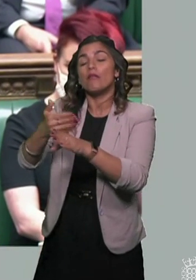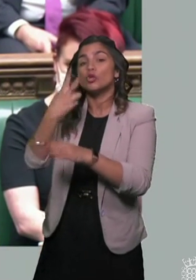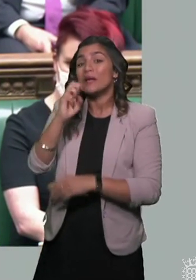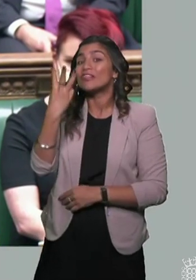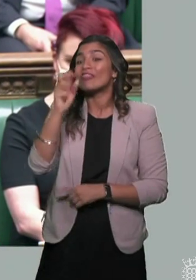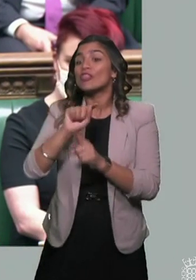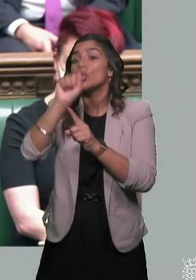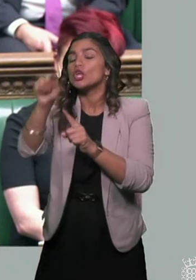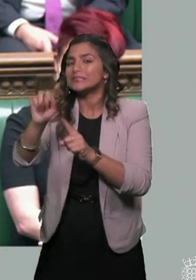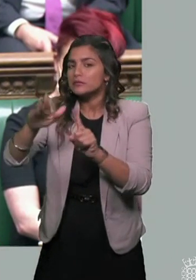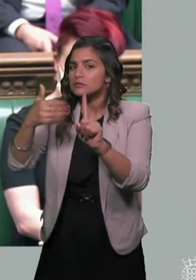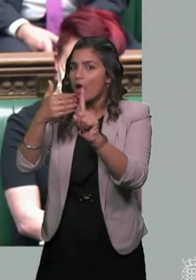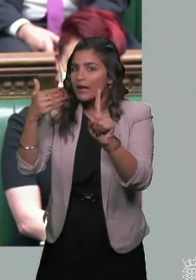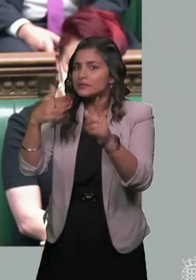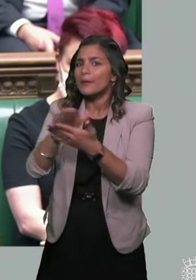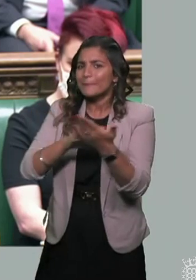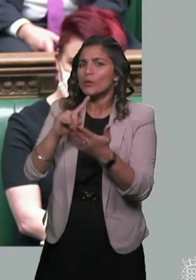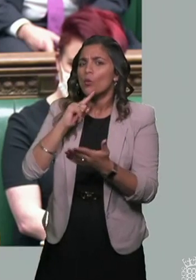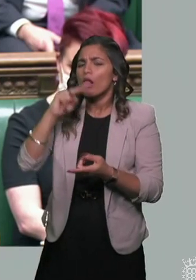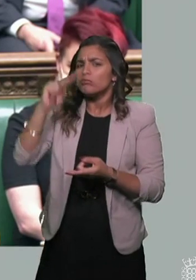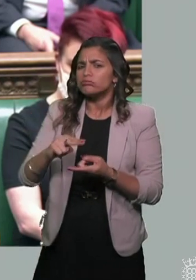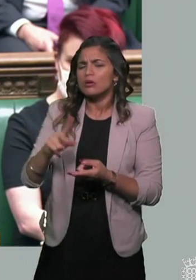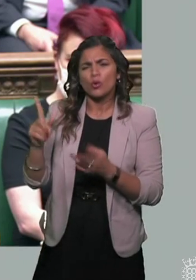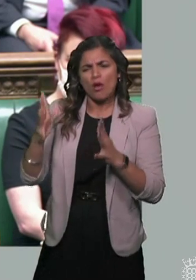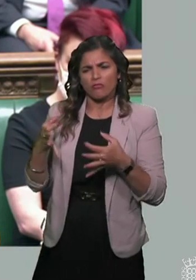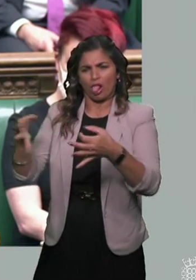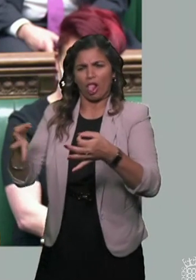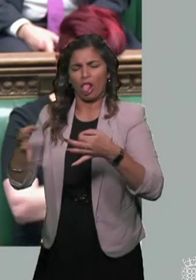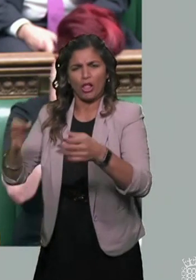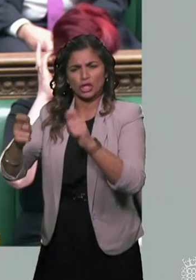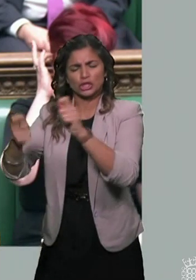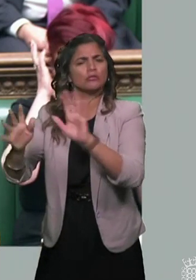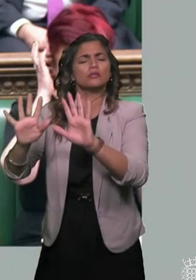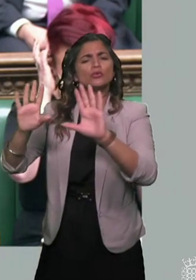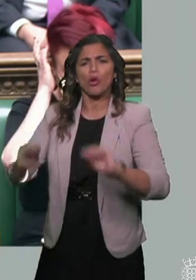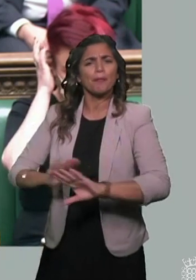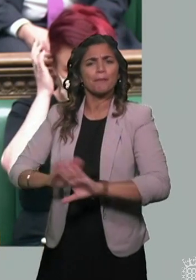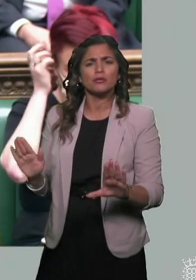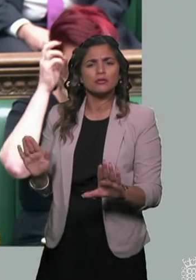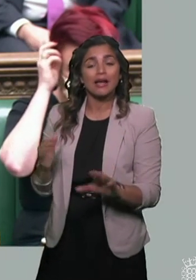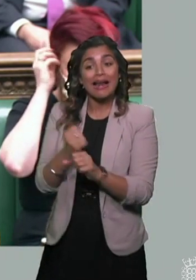Can I urge him not to shift the goalposts when it comes to Glasgow?